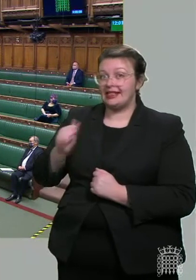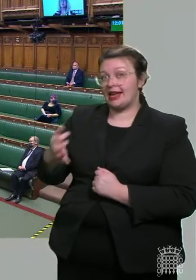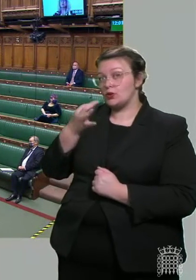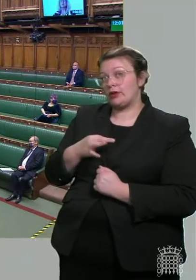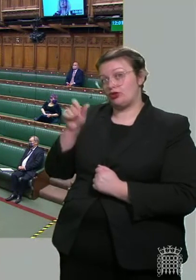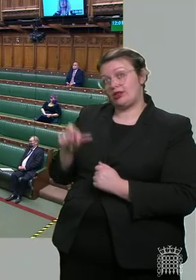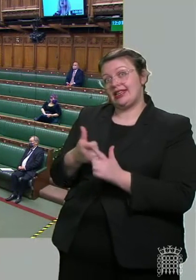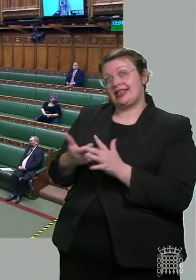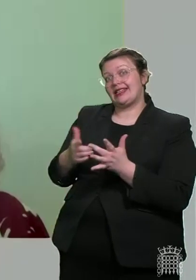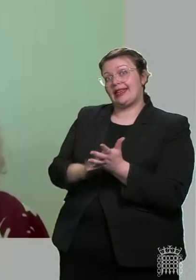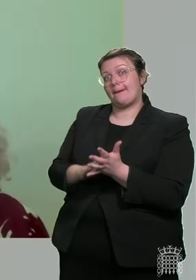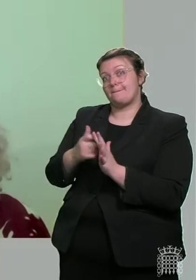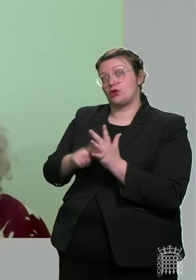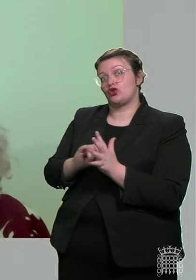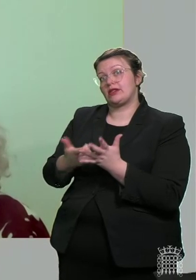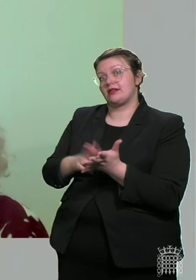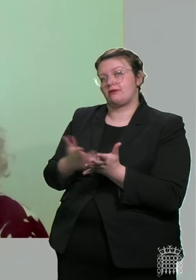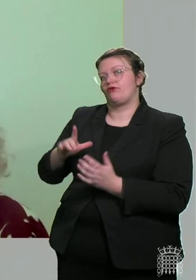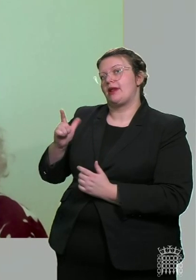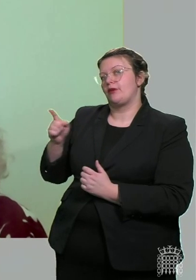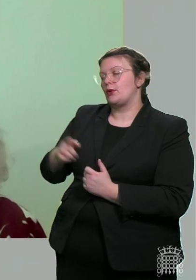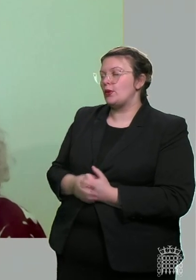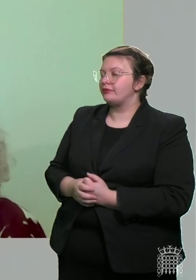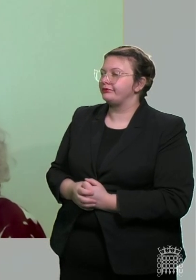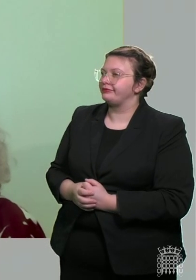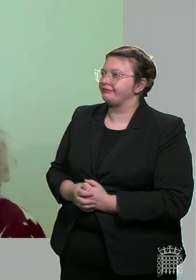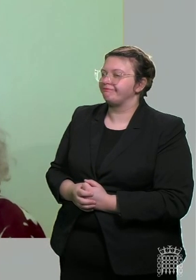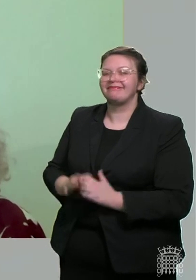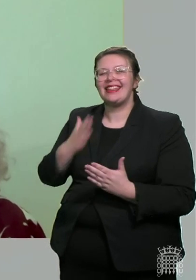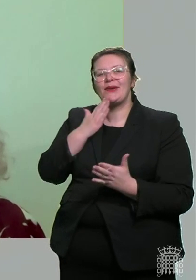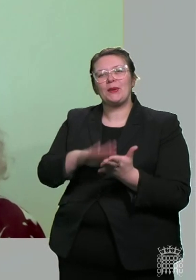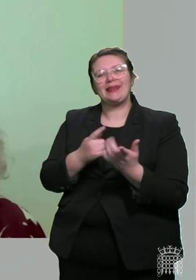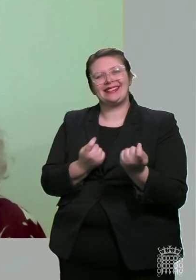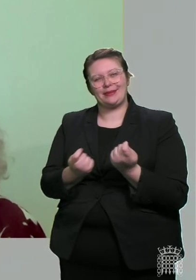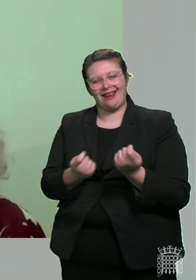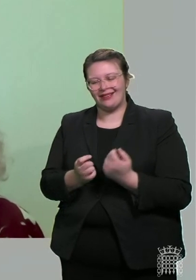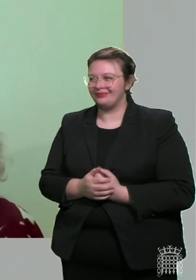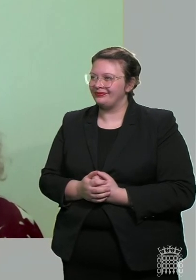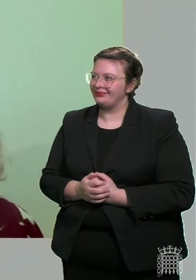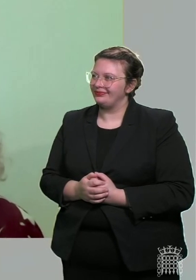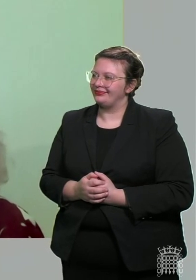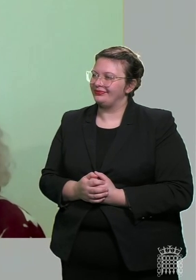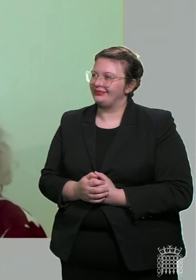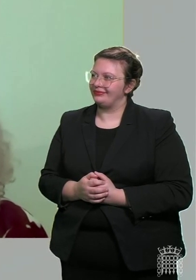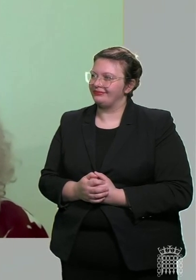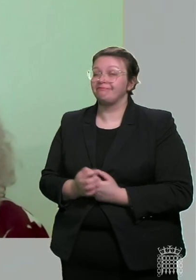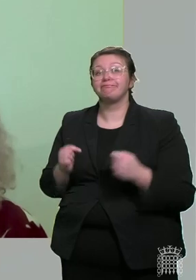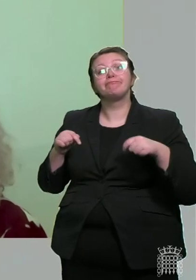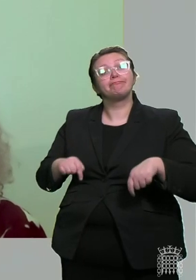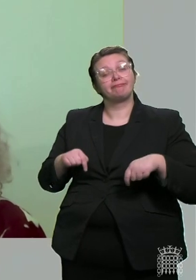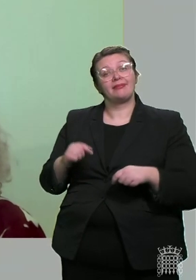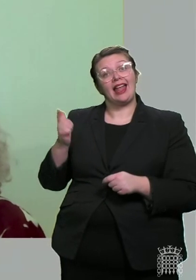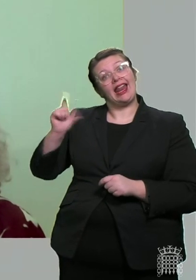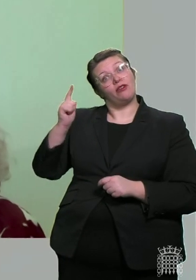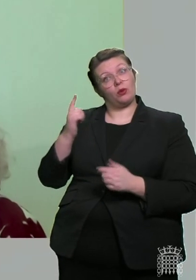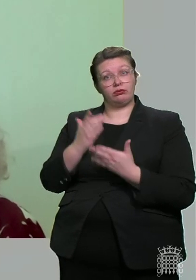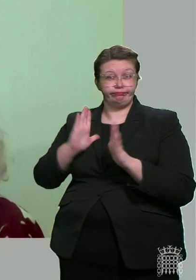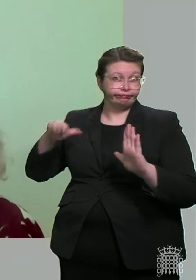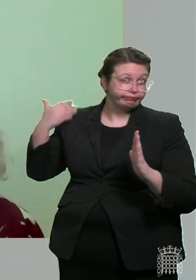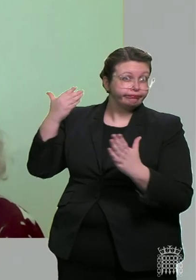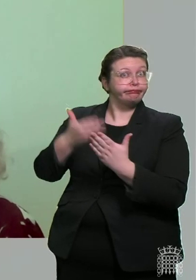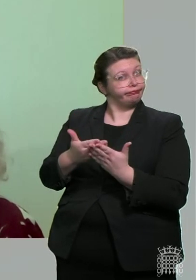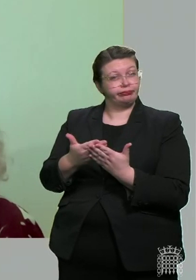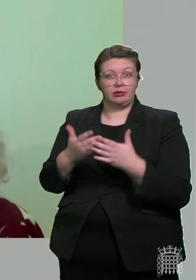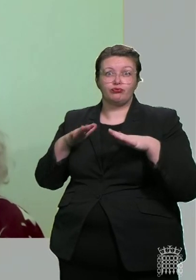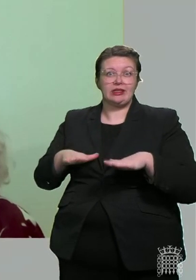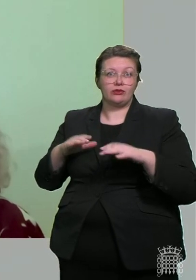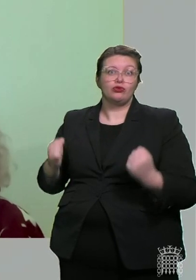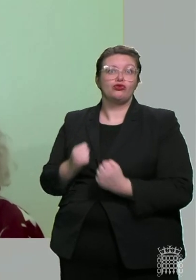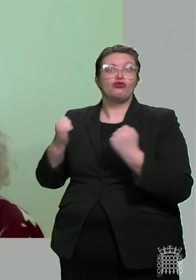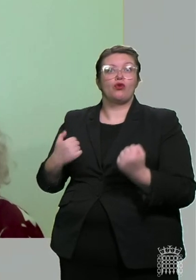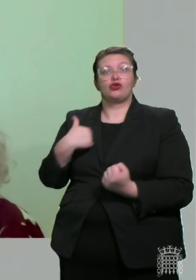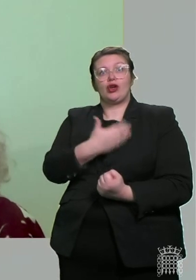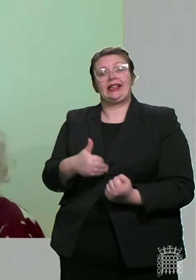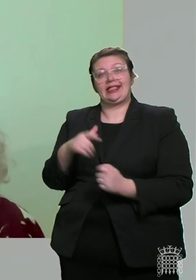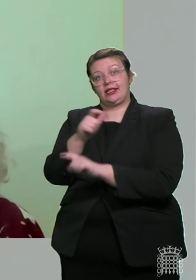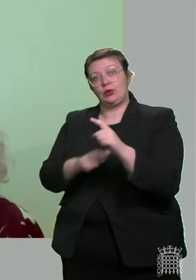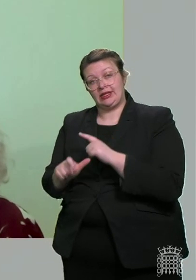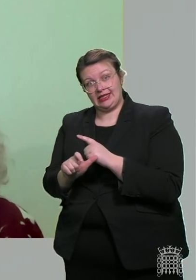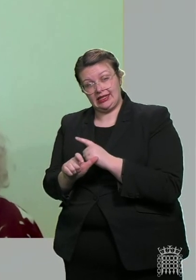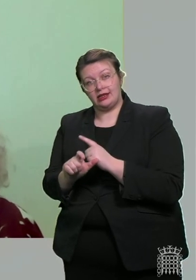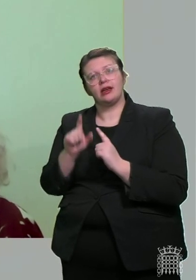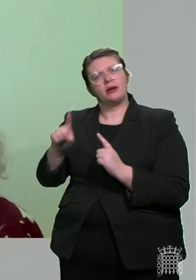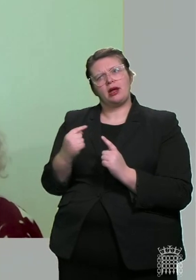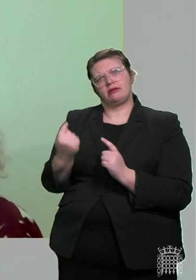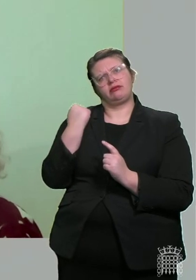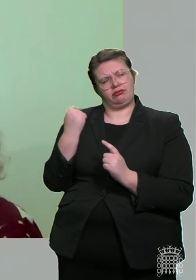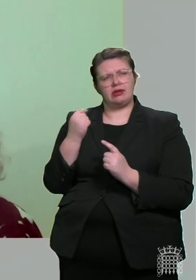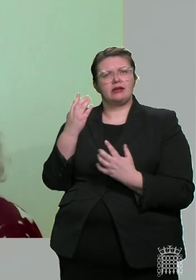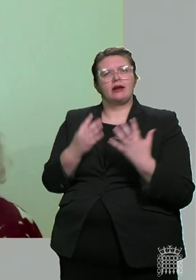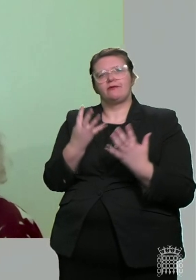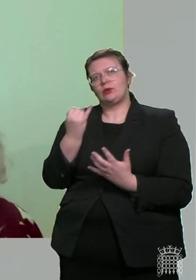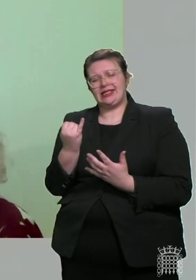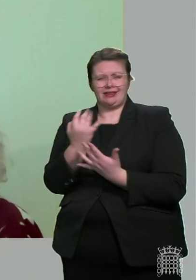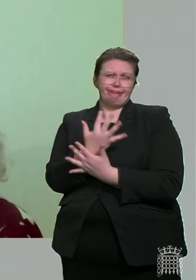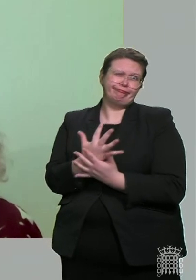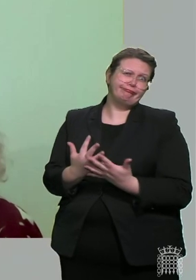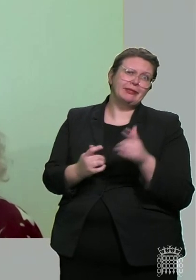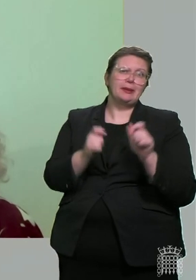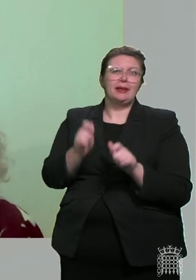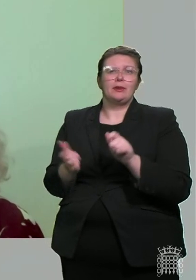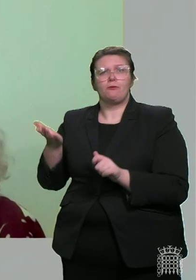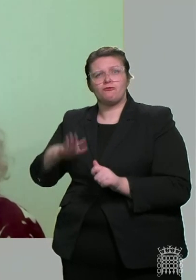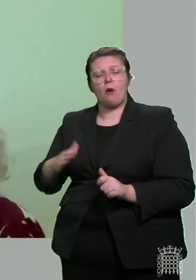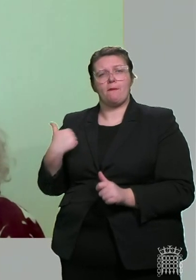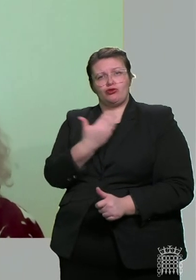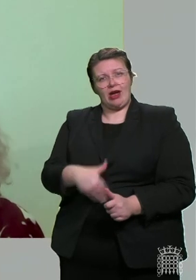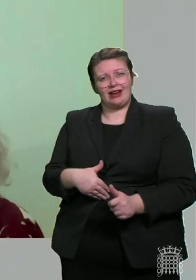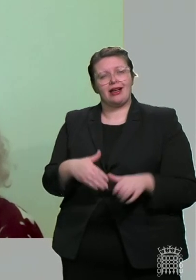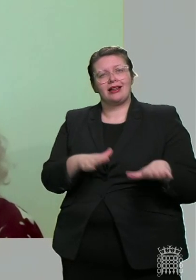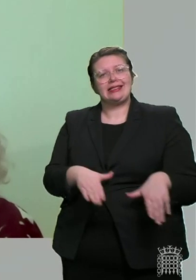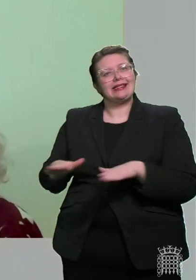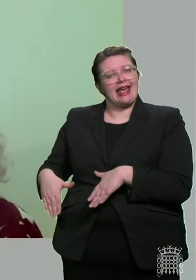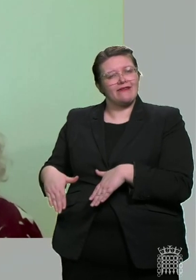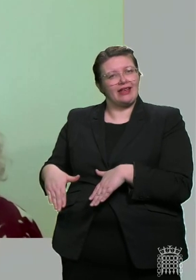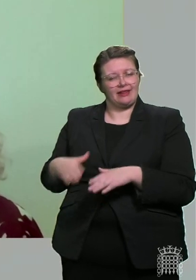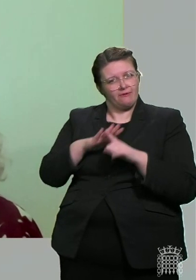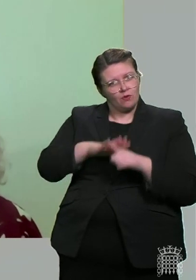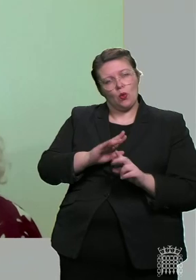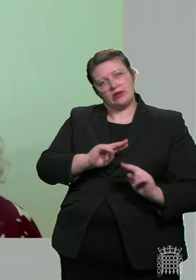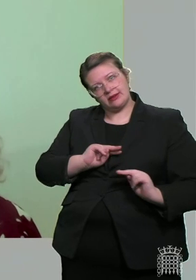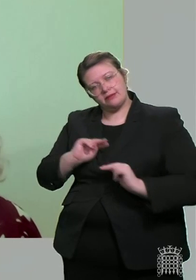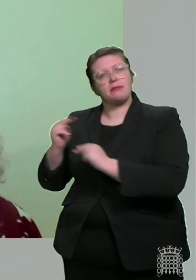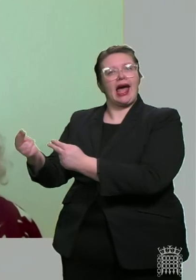Liverpool is a welcoming city, with the oldest Chinese community in Europe, but in 1946 the British Government ordered the forced repatriation back to China of thousands of Chinese seamen who were living in Liverpool with their British families, causing lasting emotional trauma.